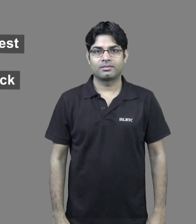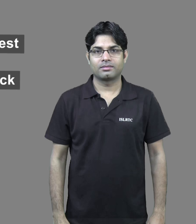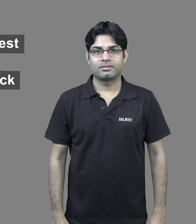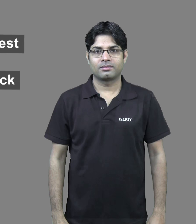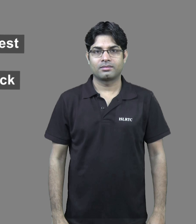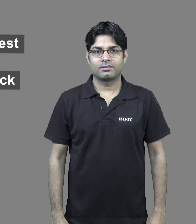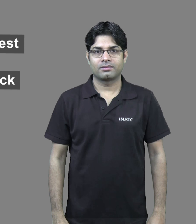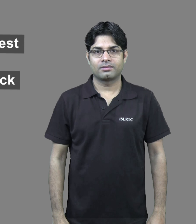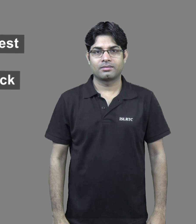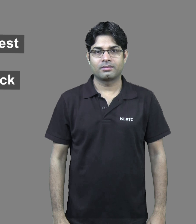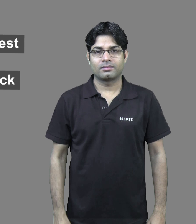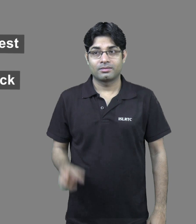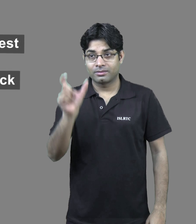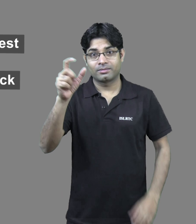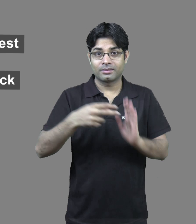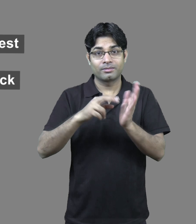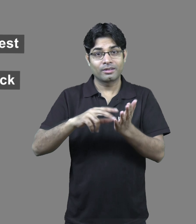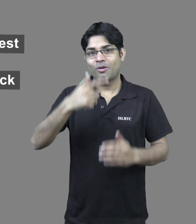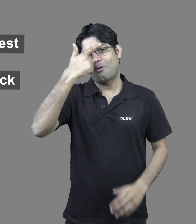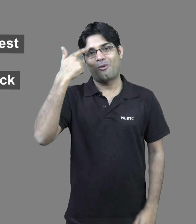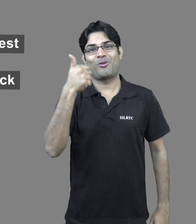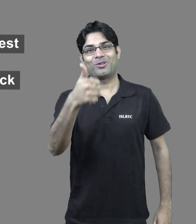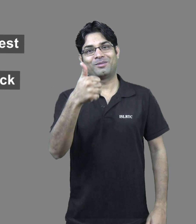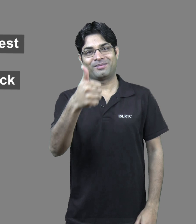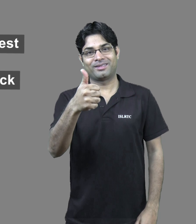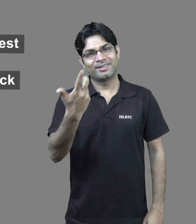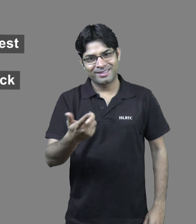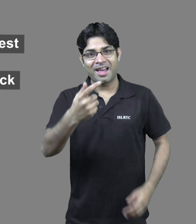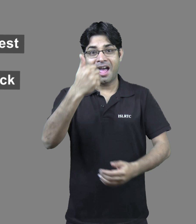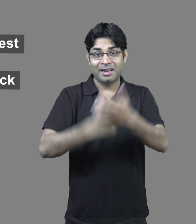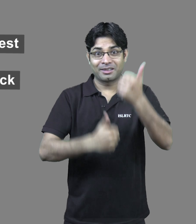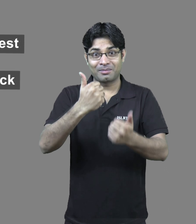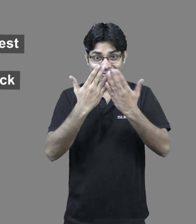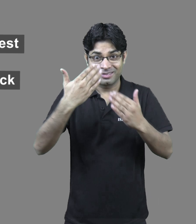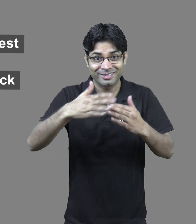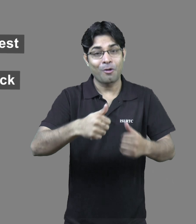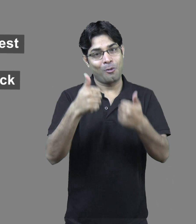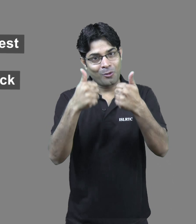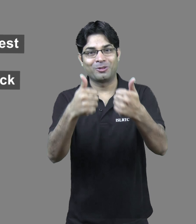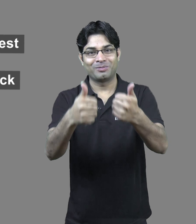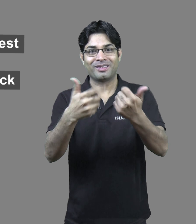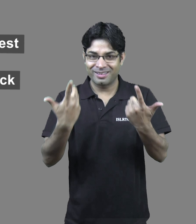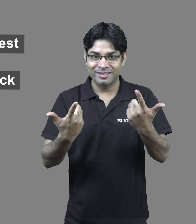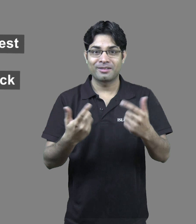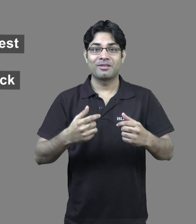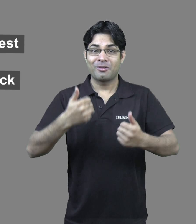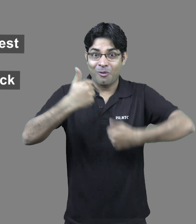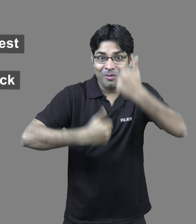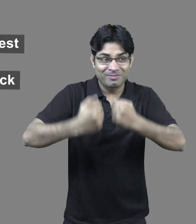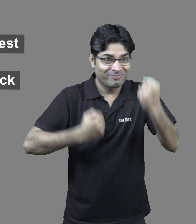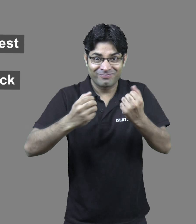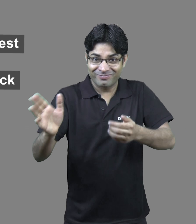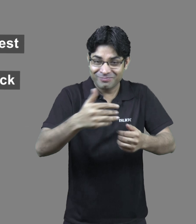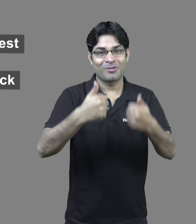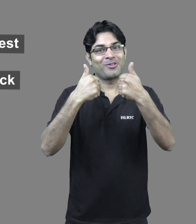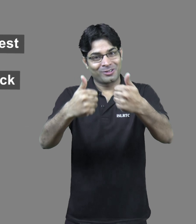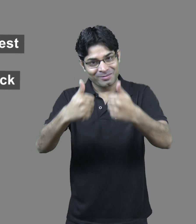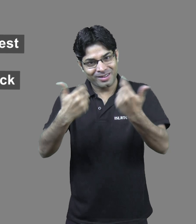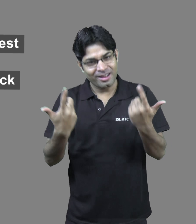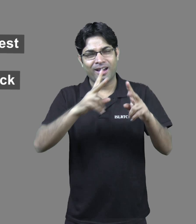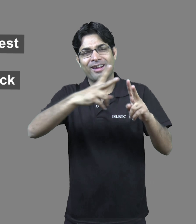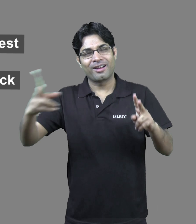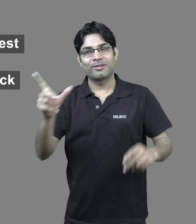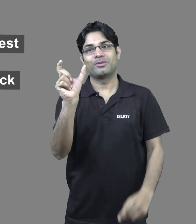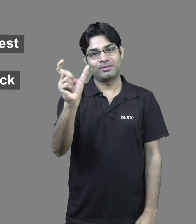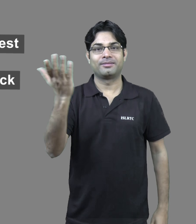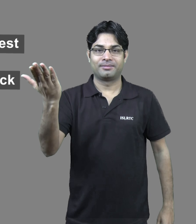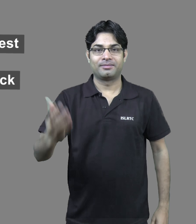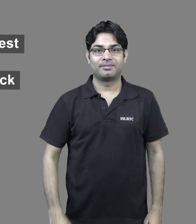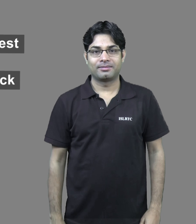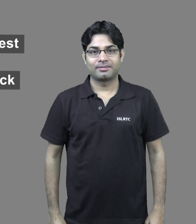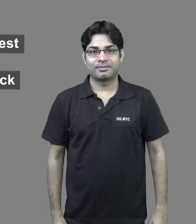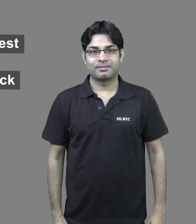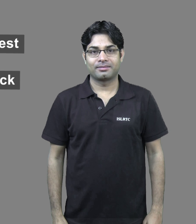All the best Good luck